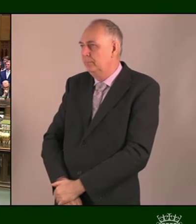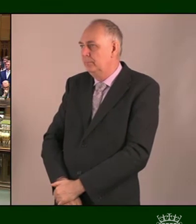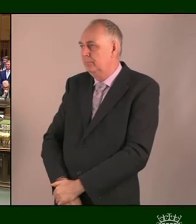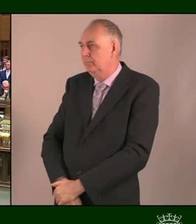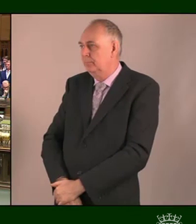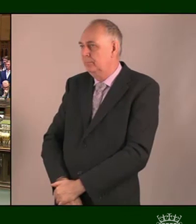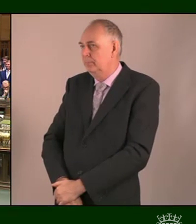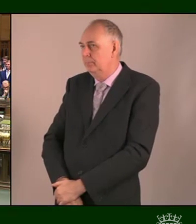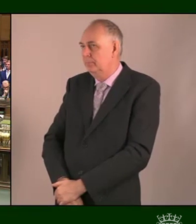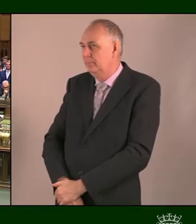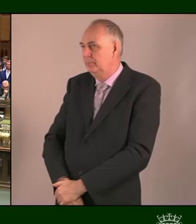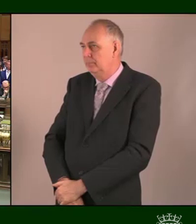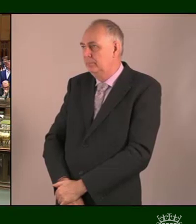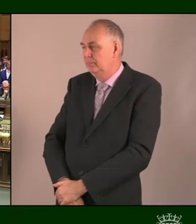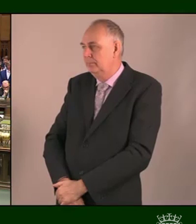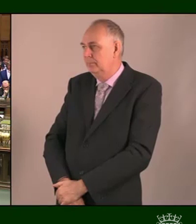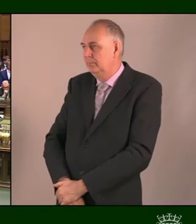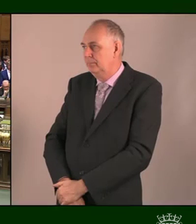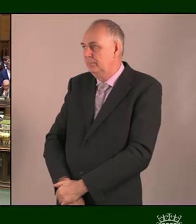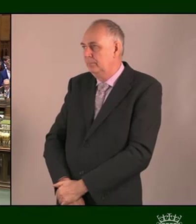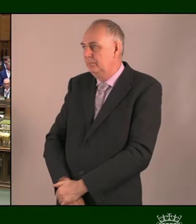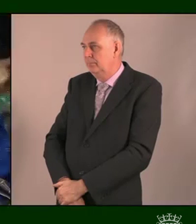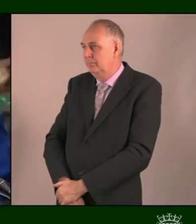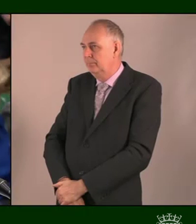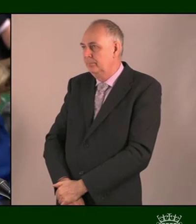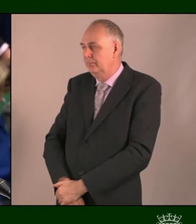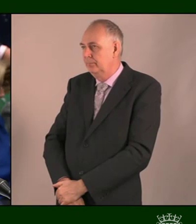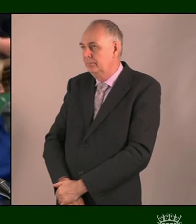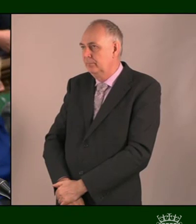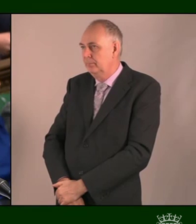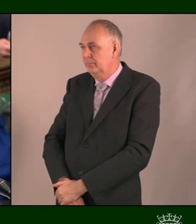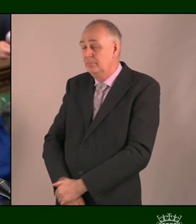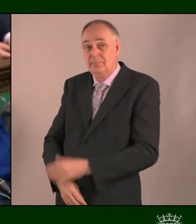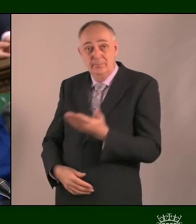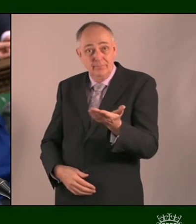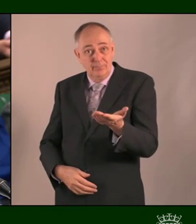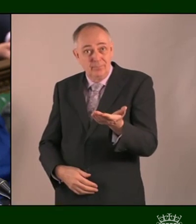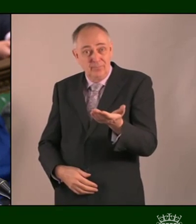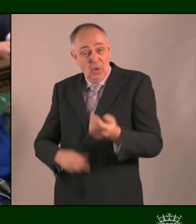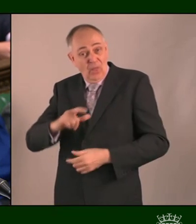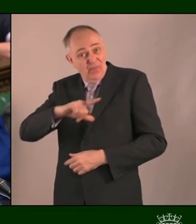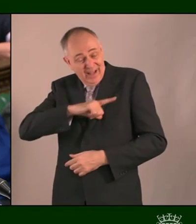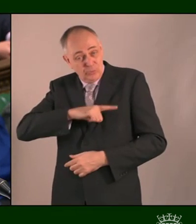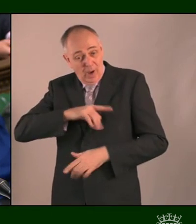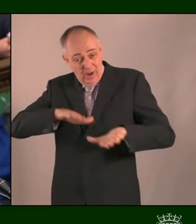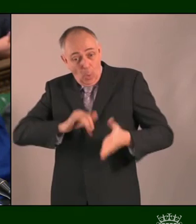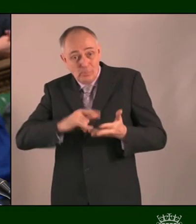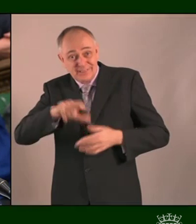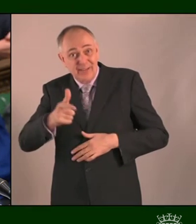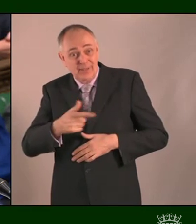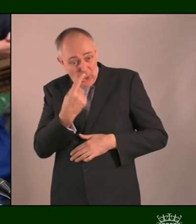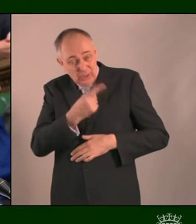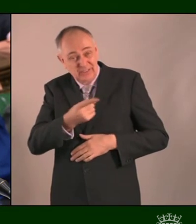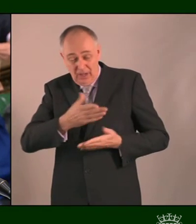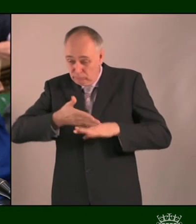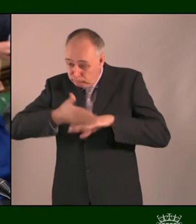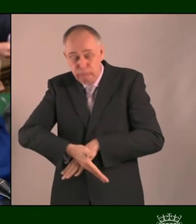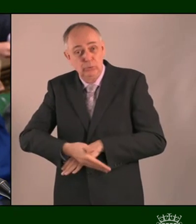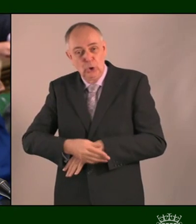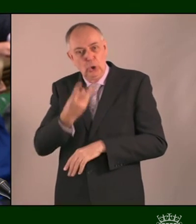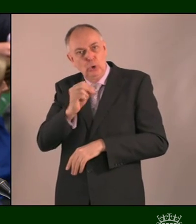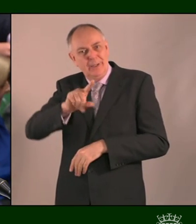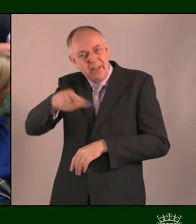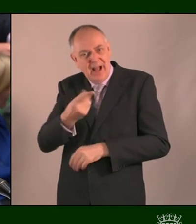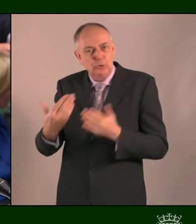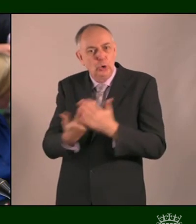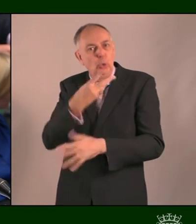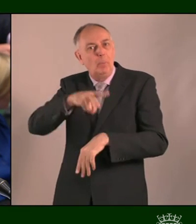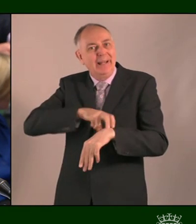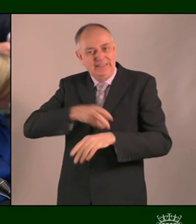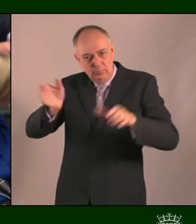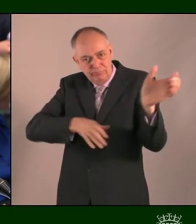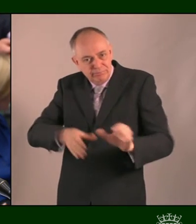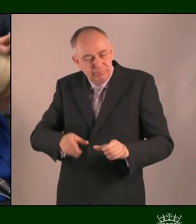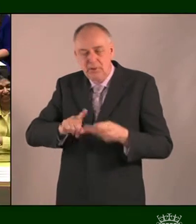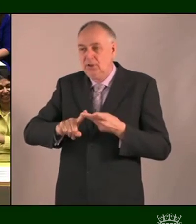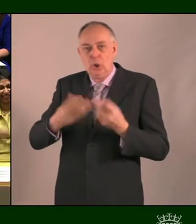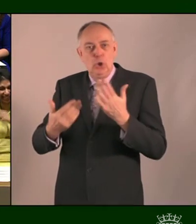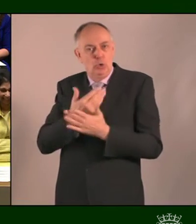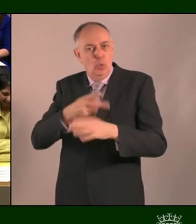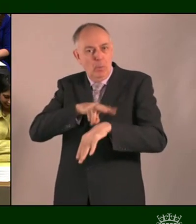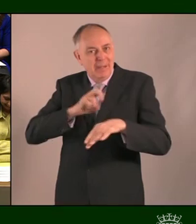That is precisely why my right honourable Friend the Home Secretary is working so hard to recruit 20,000 more police officers and to enhance stop-and-search powers.